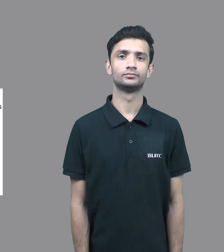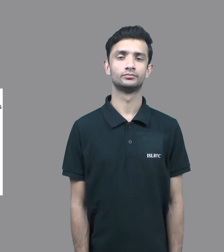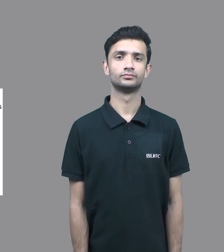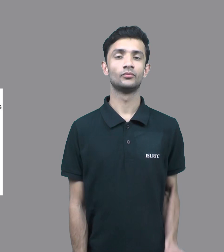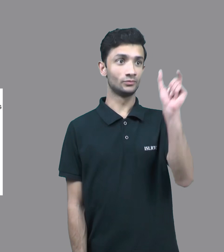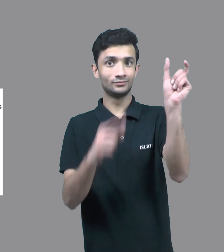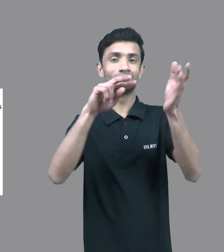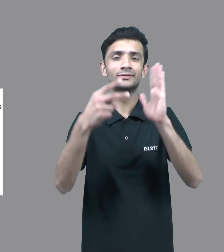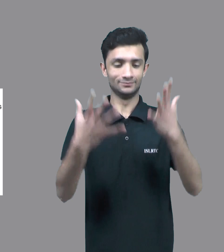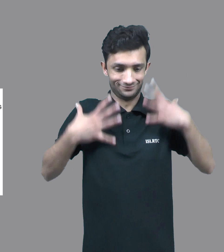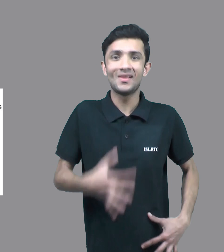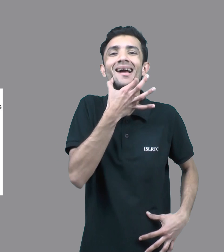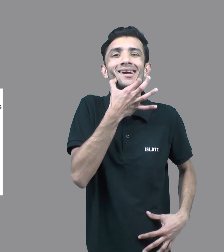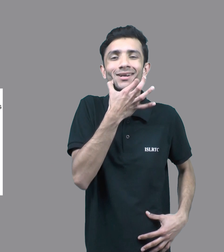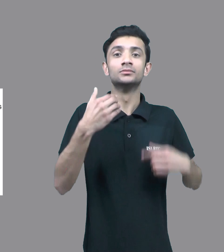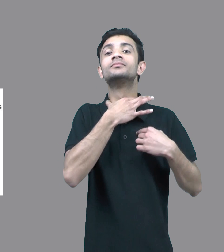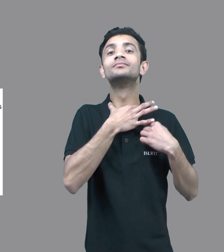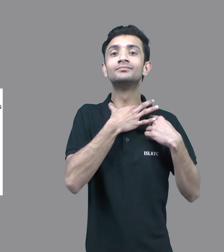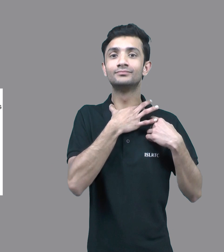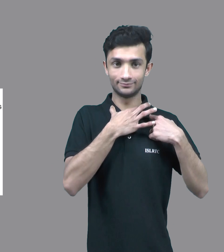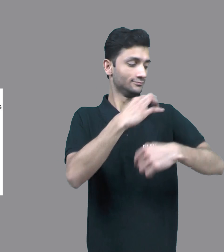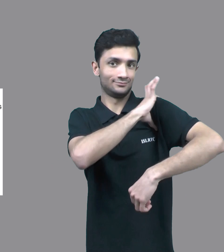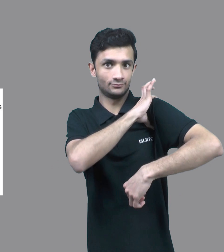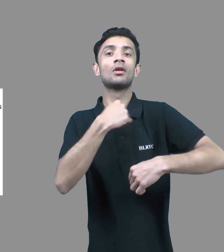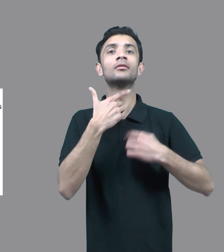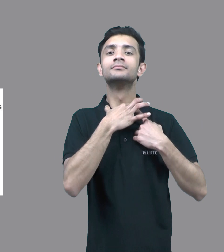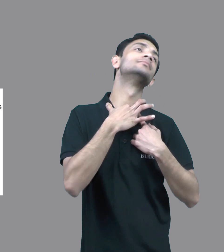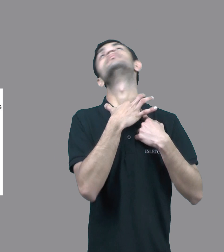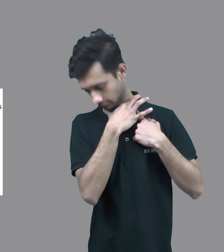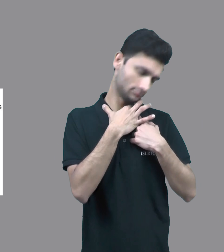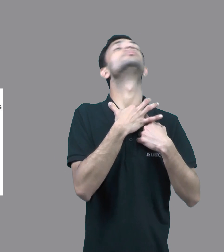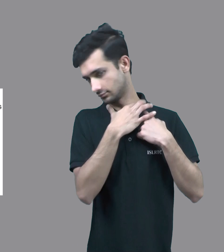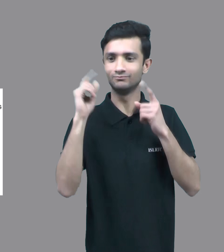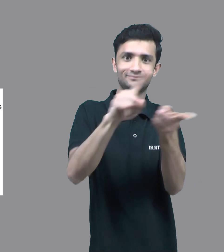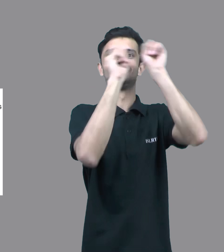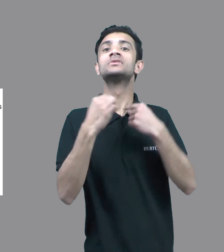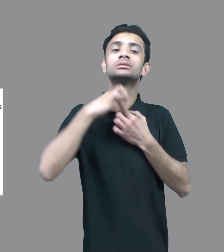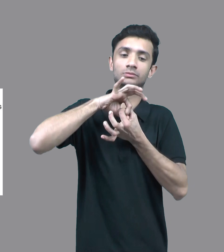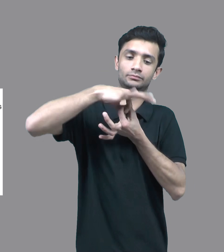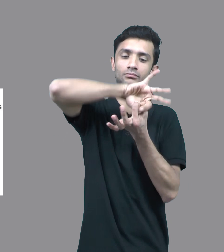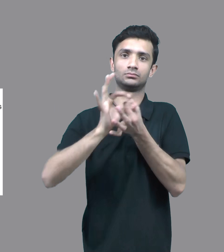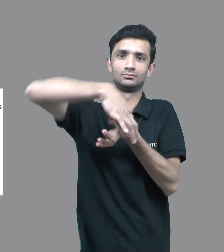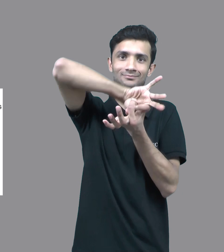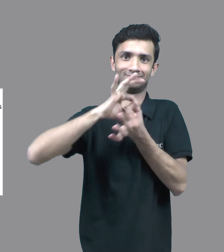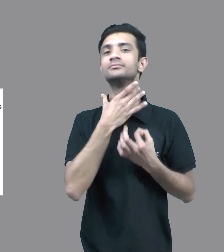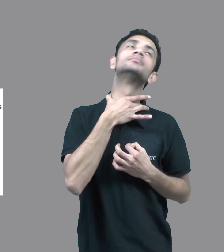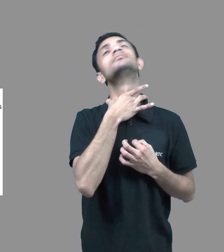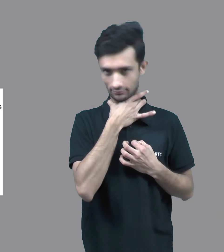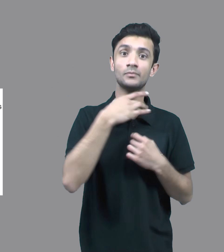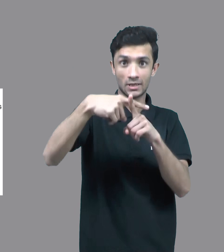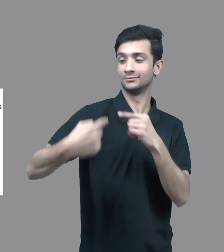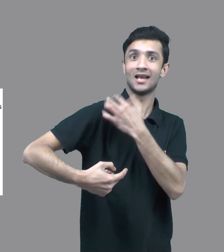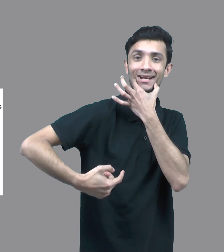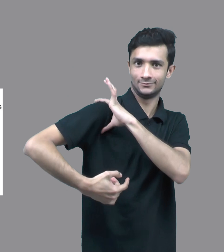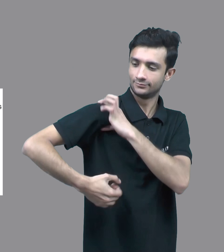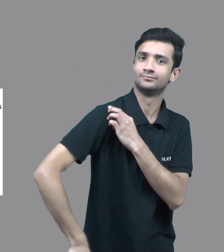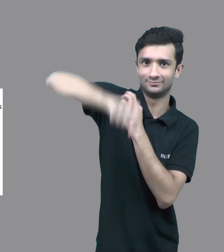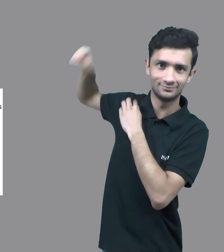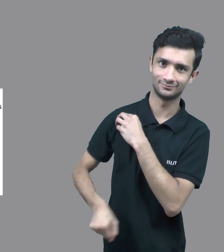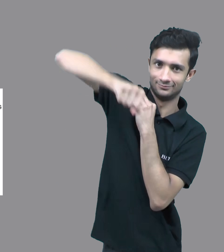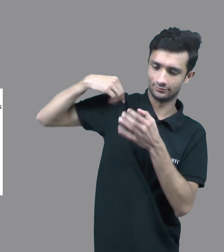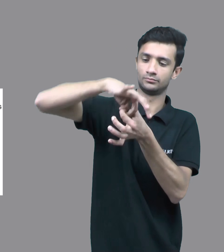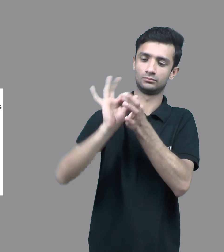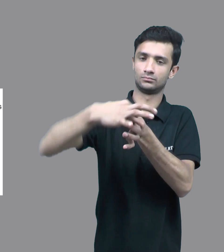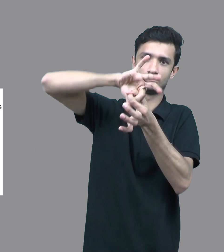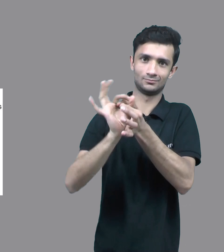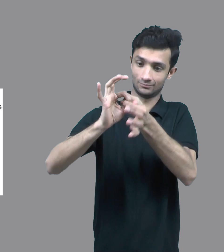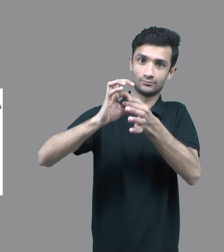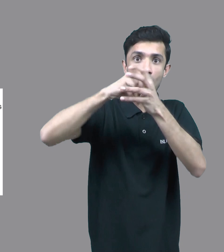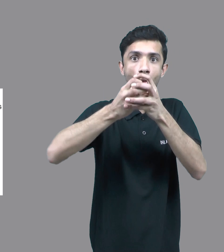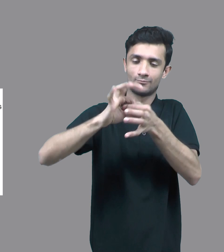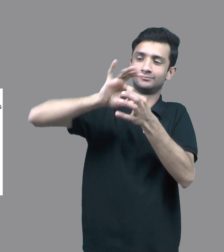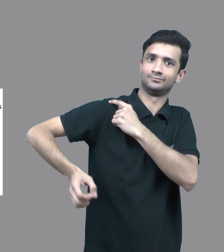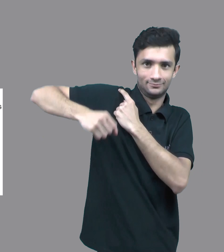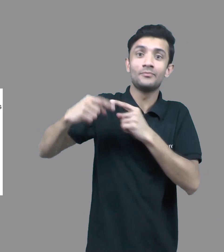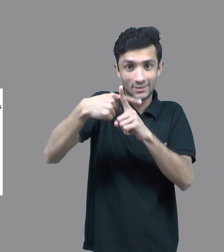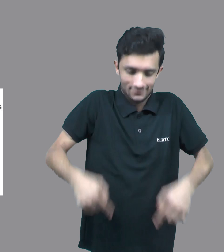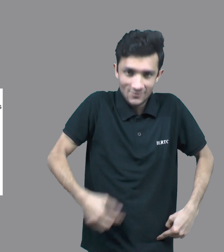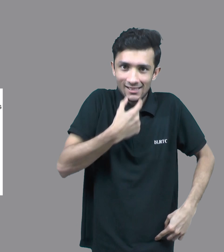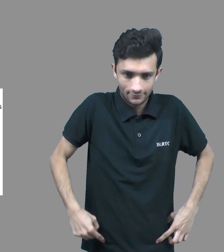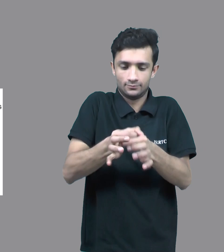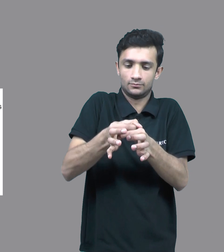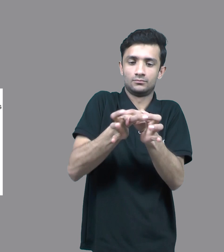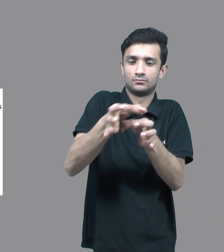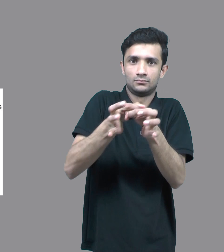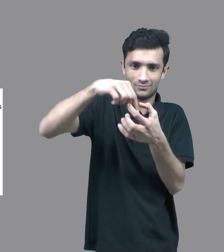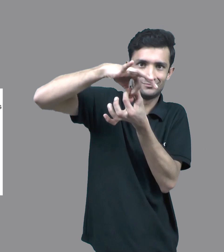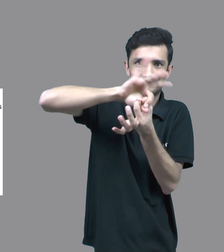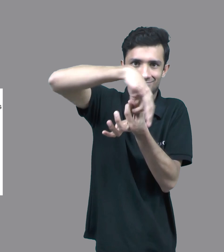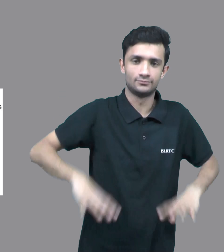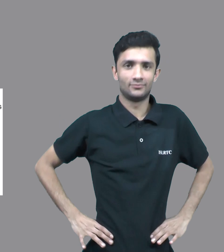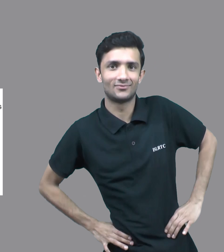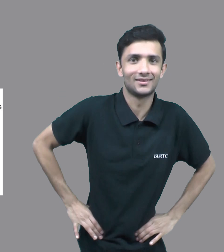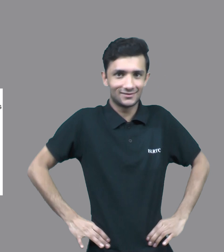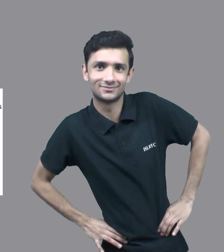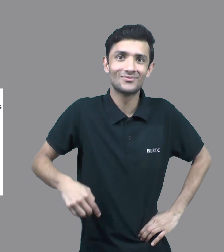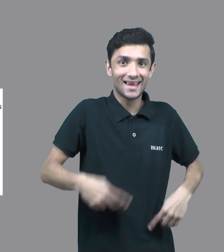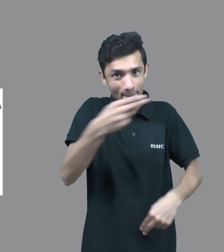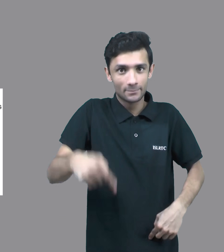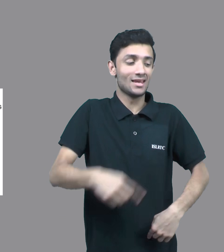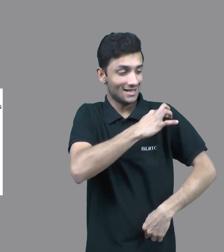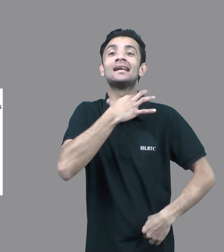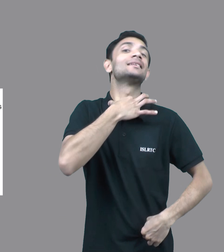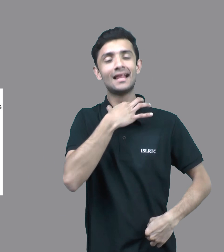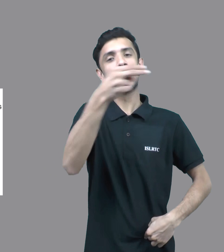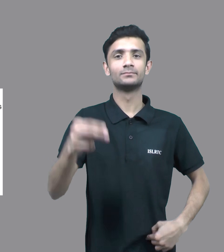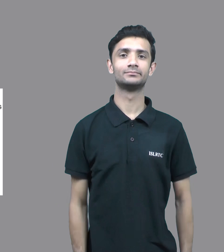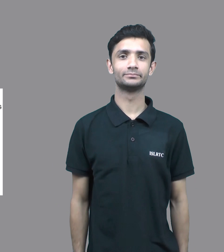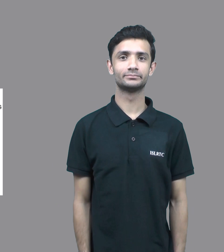Pivot Joint